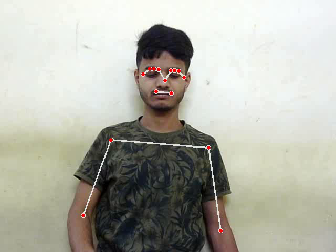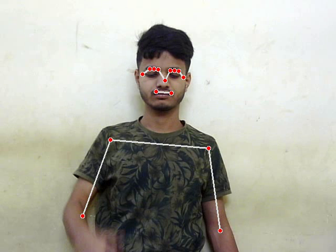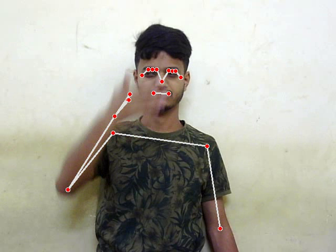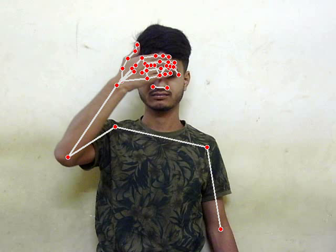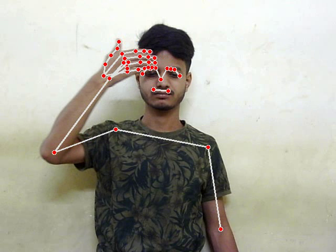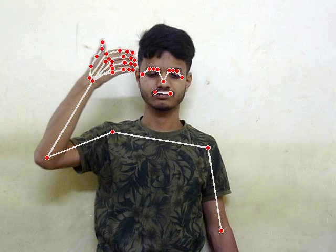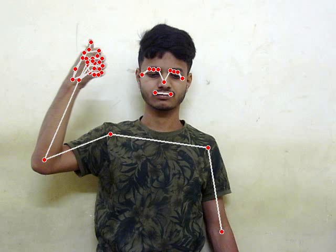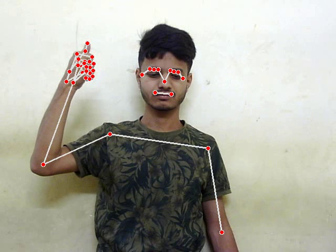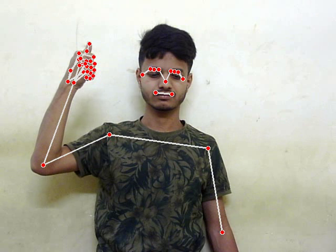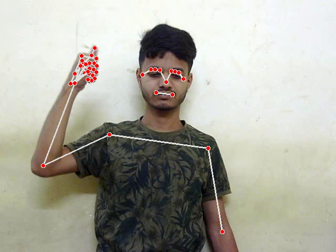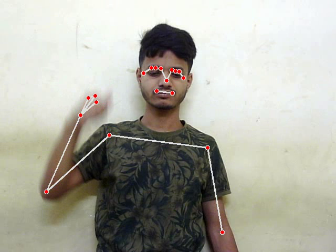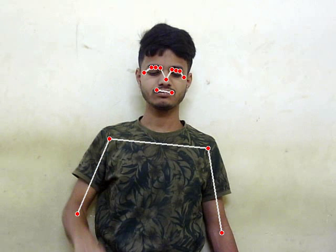forget